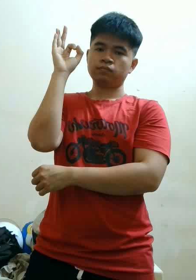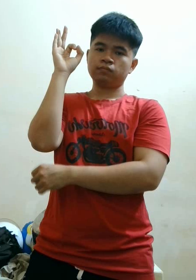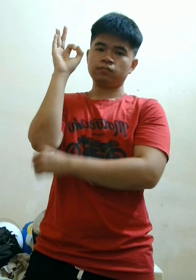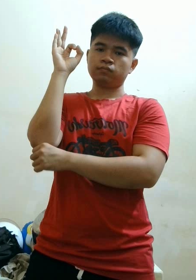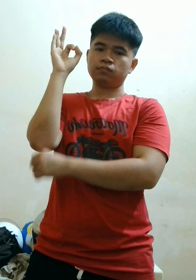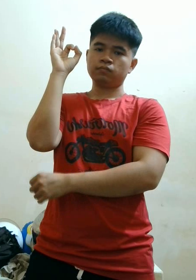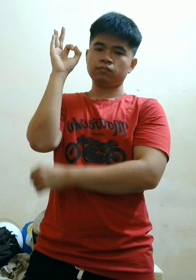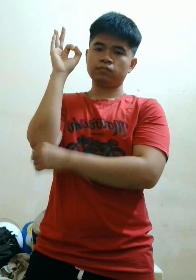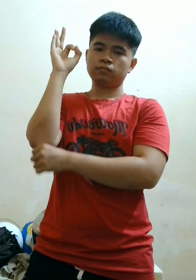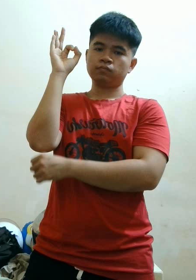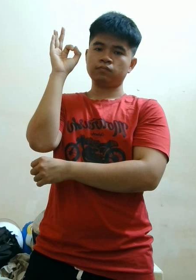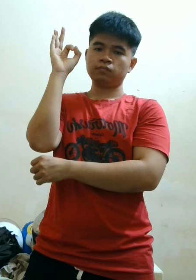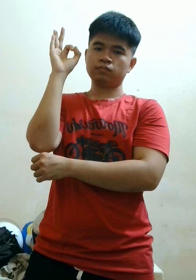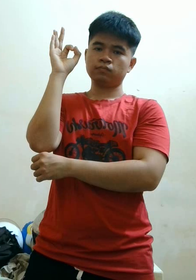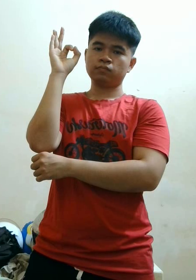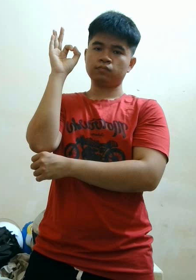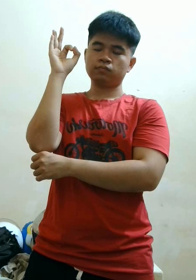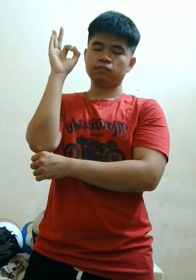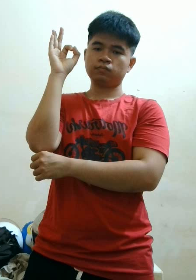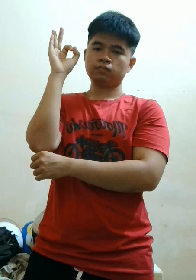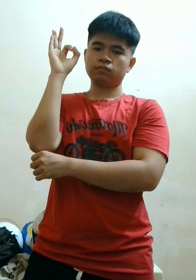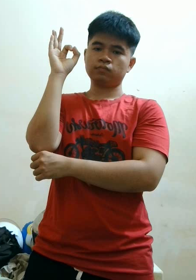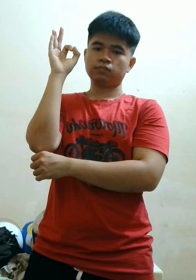buoi trua